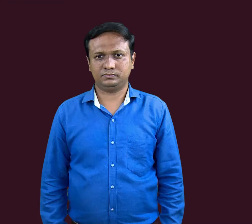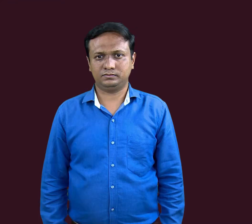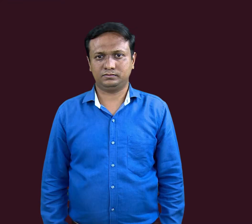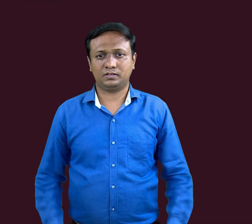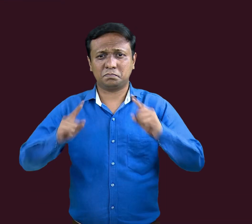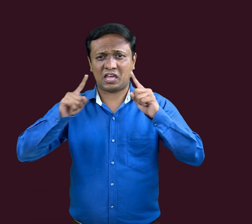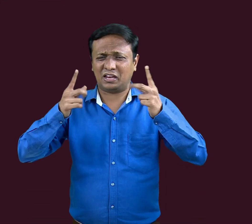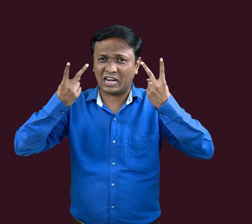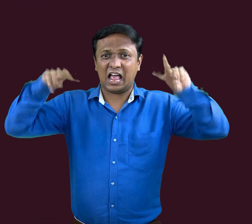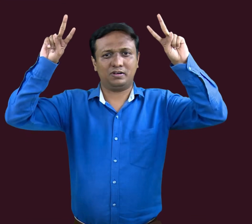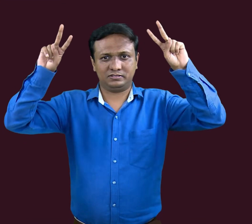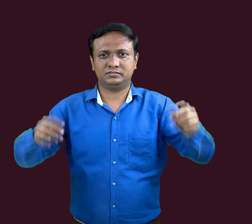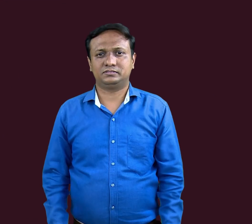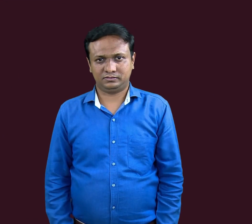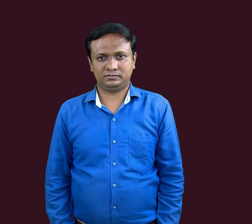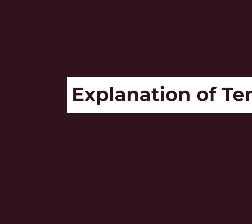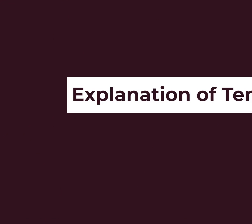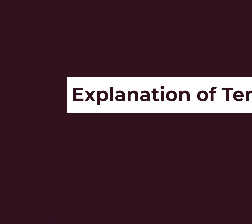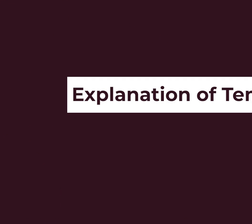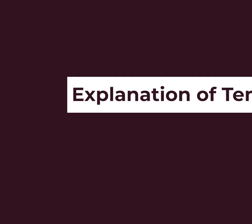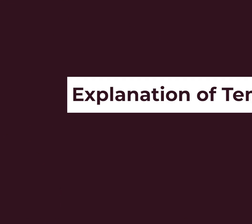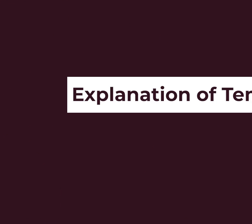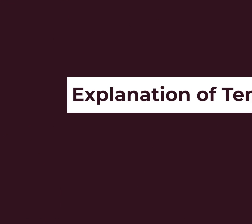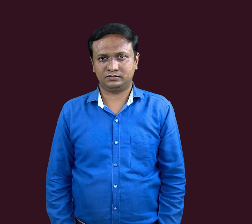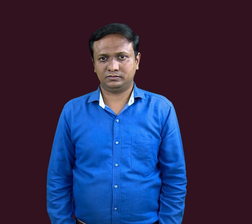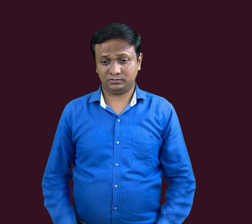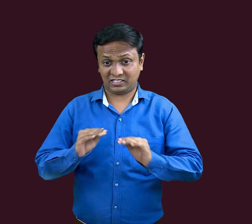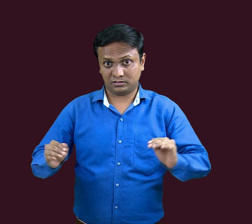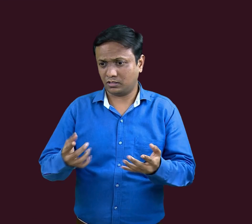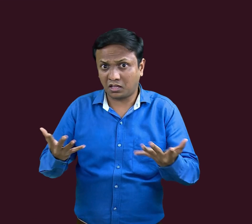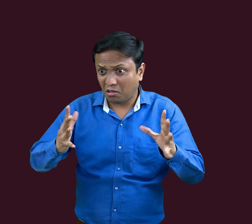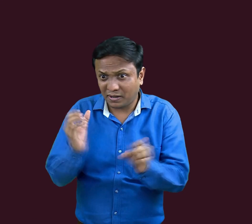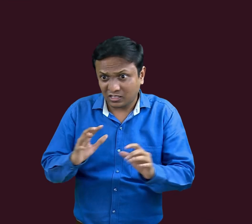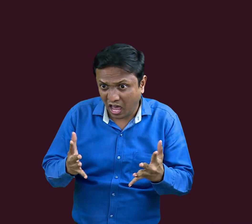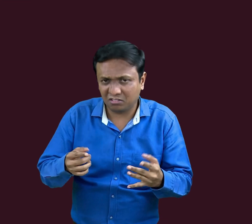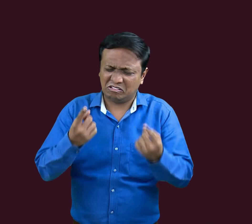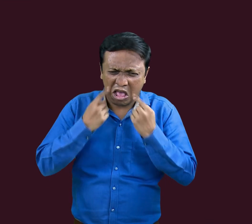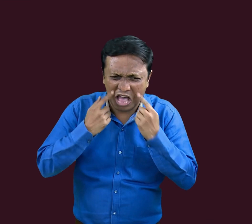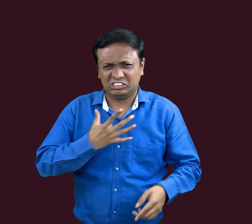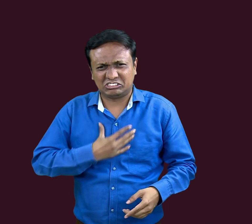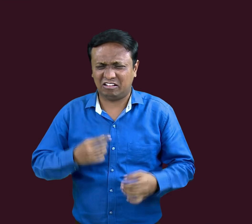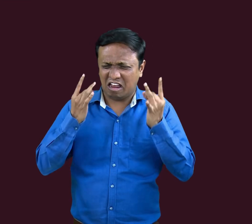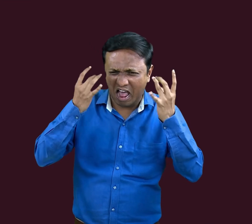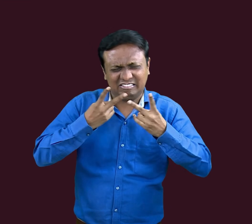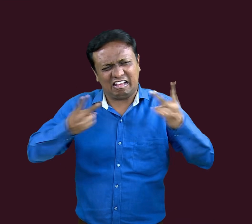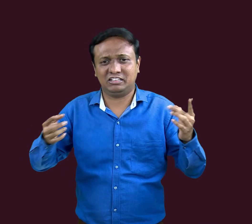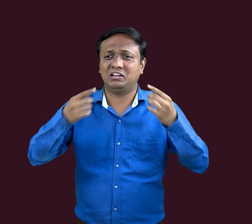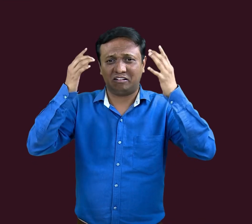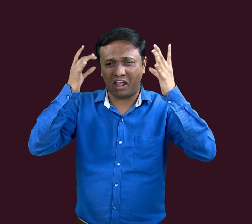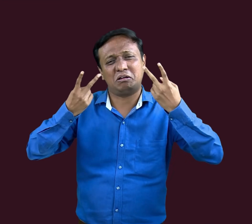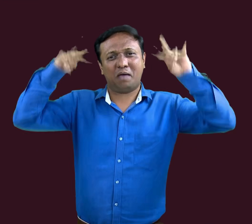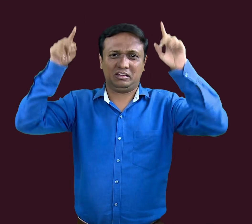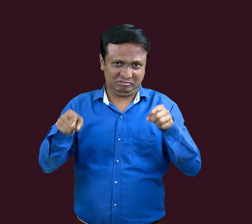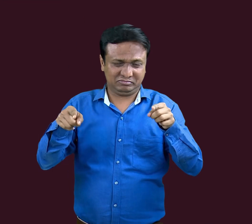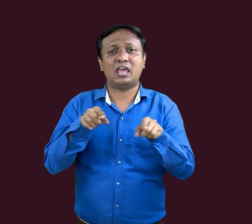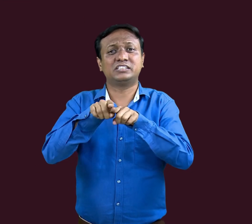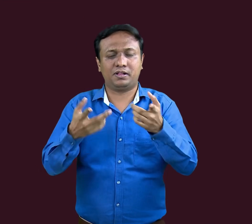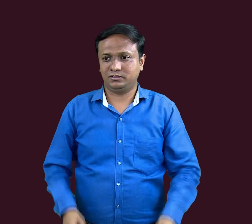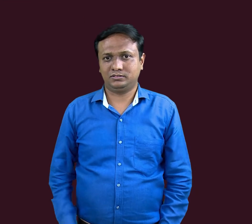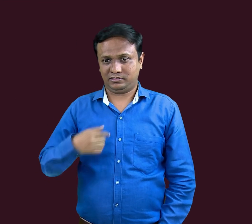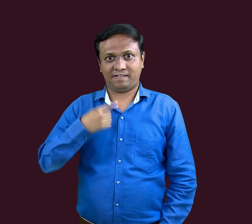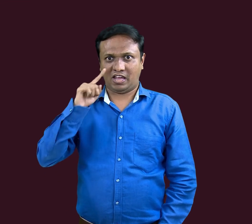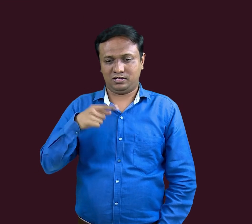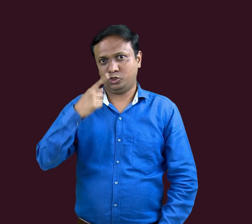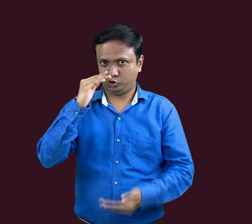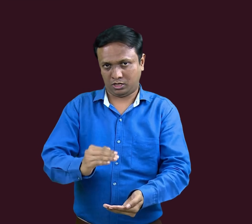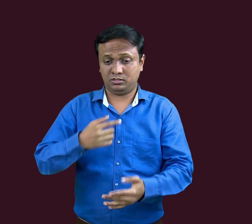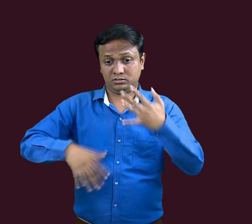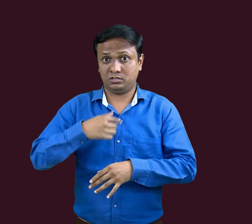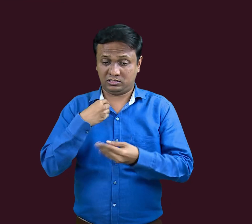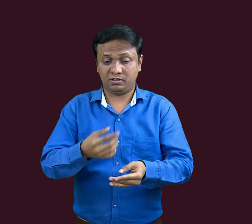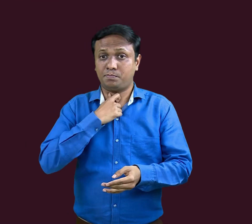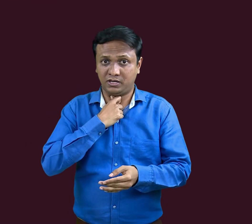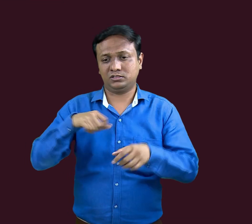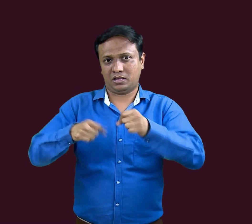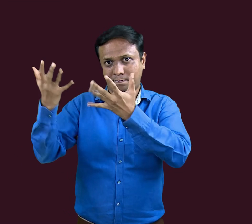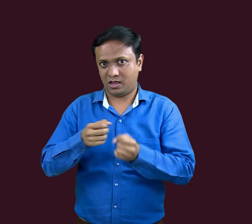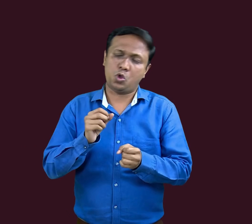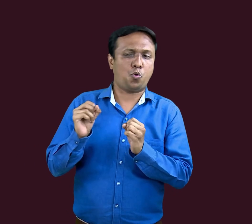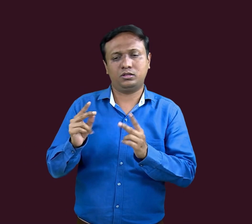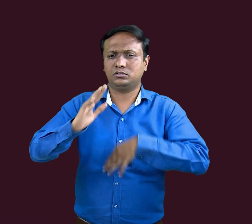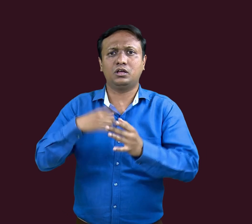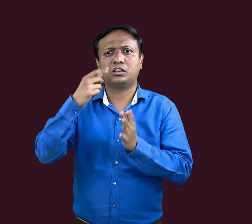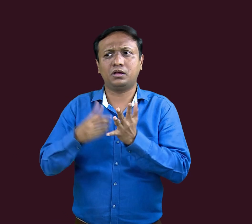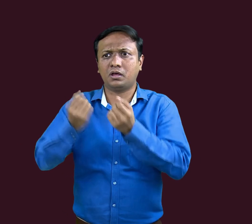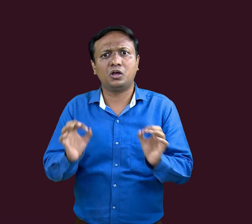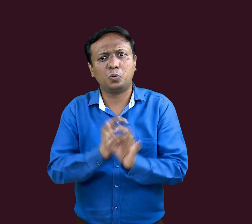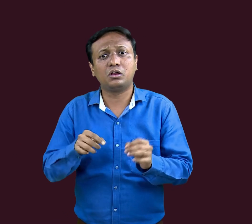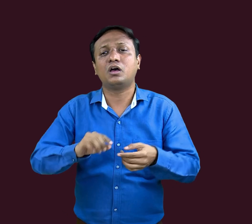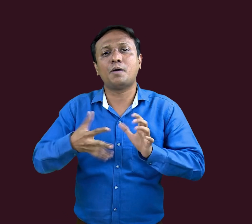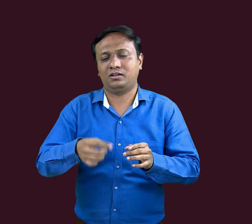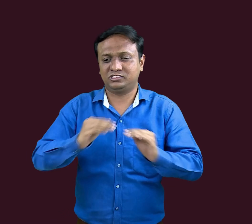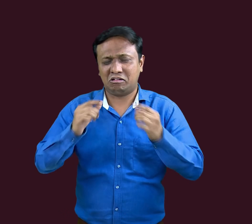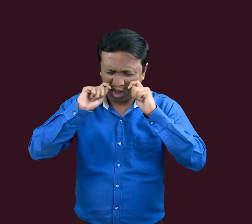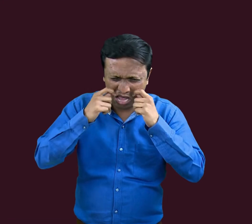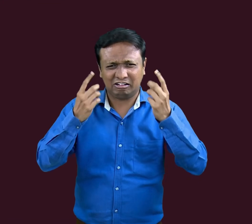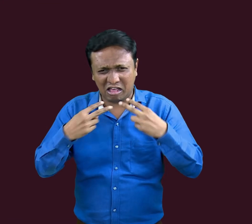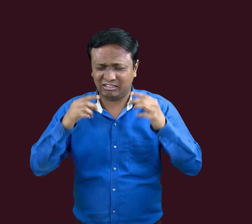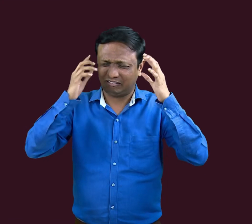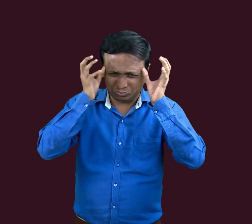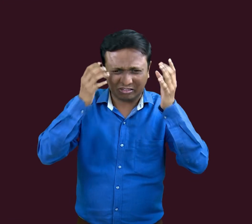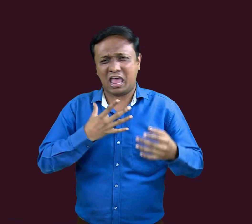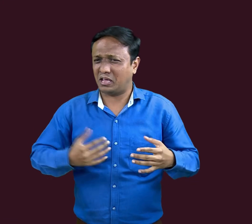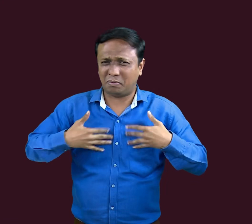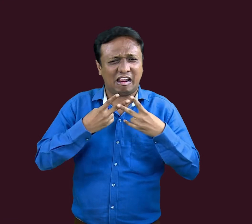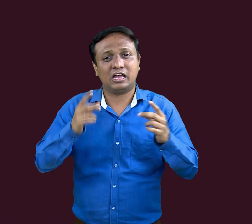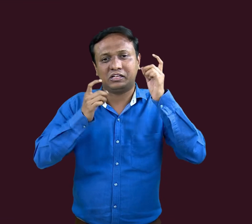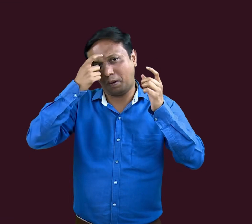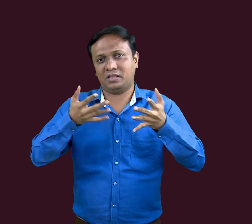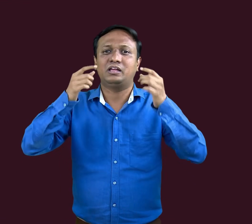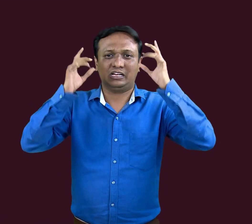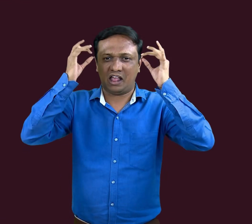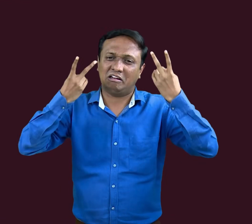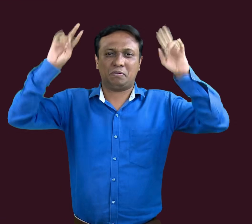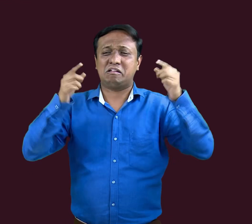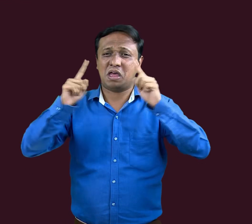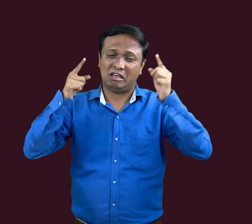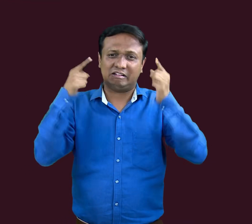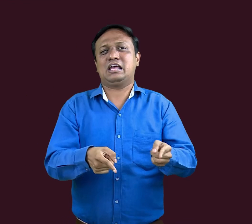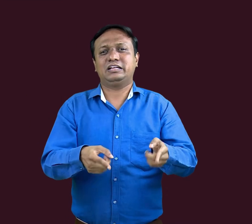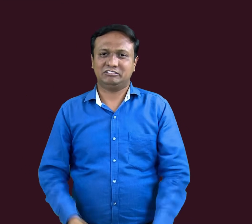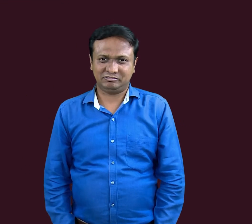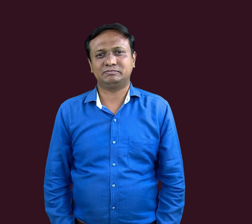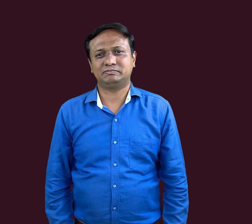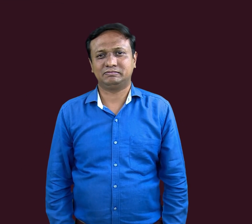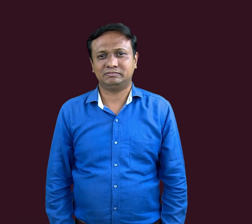Temper tantrum